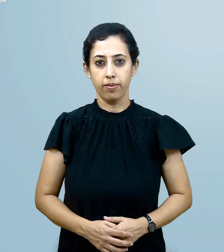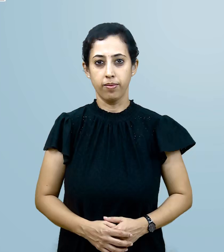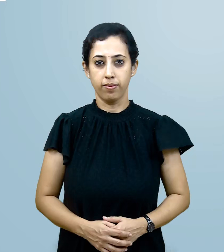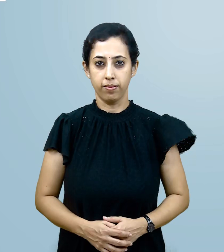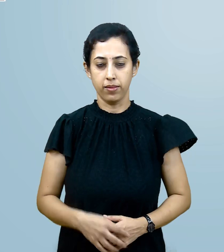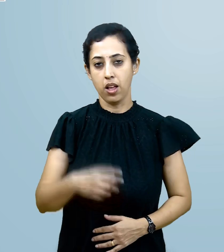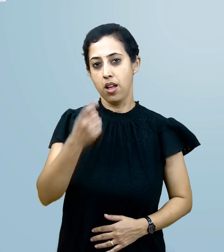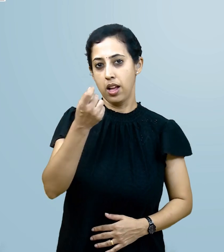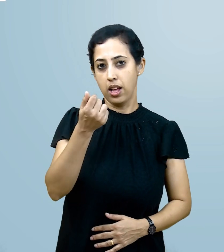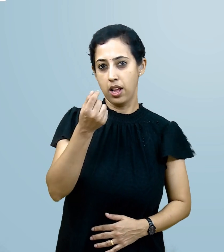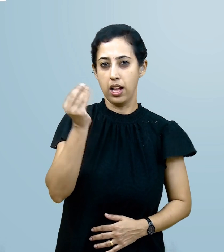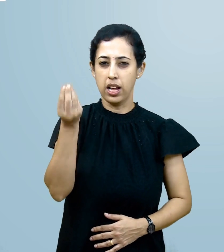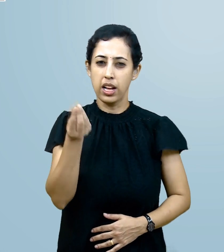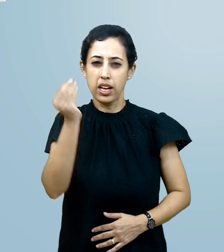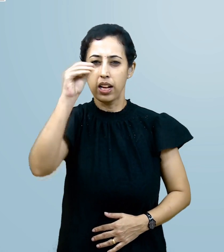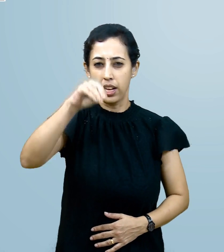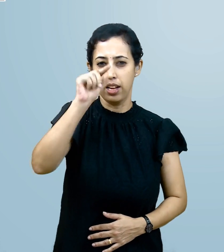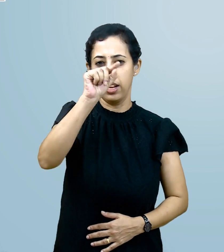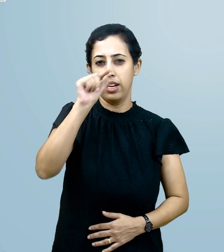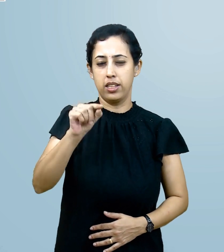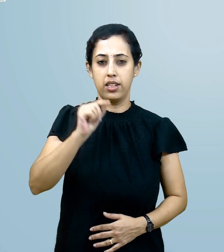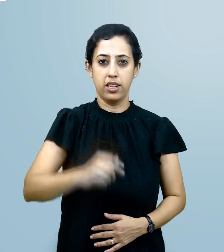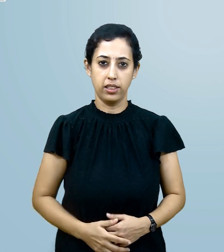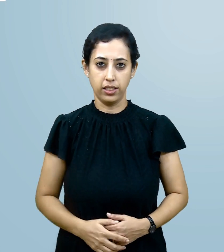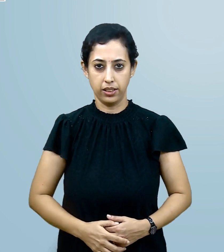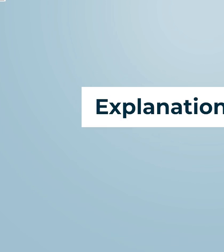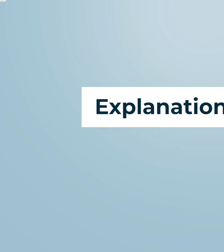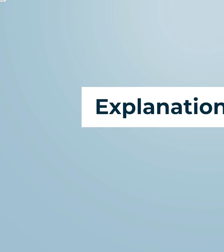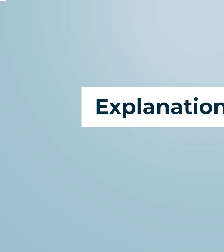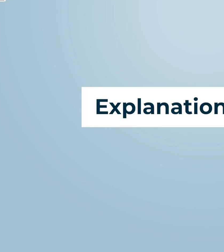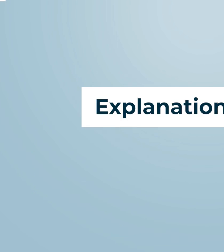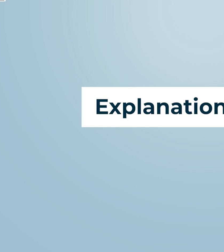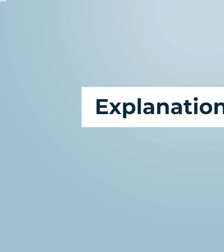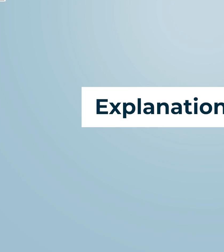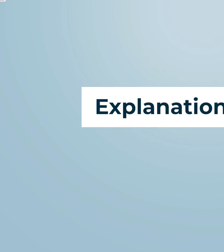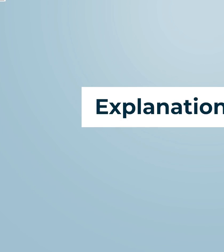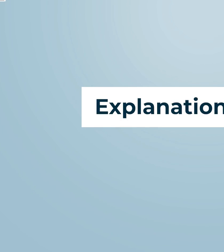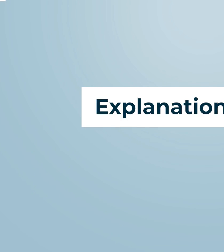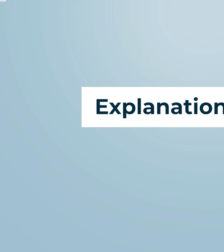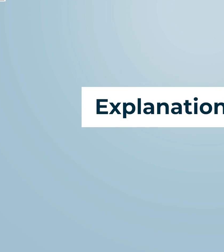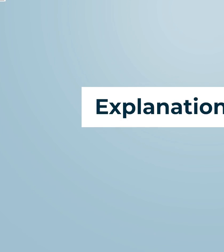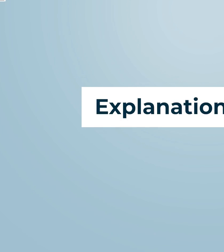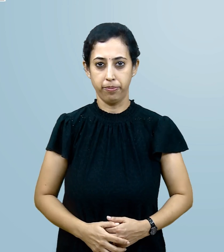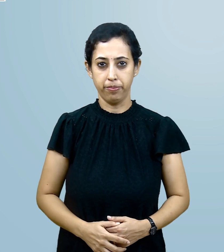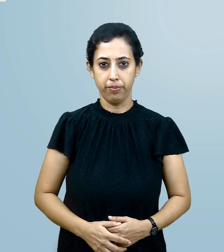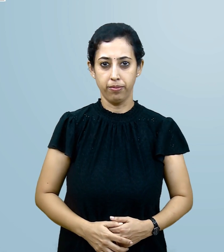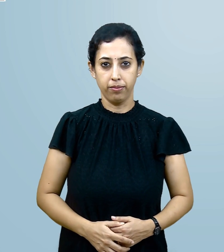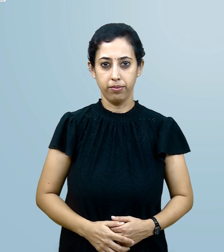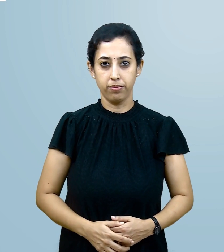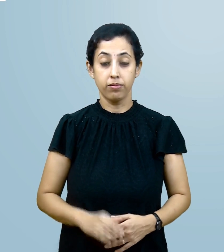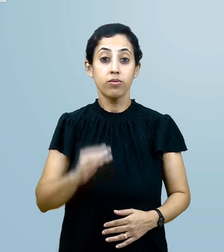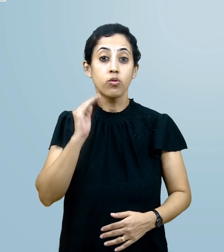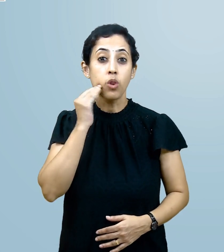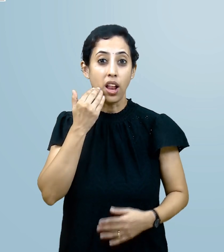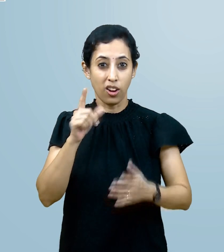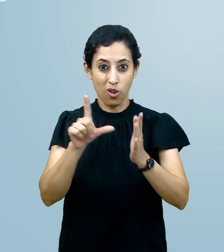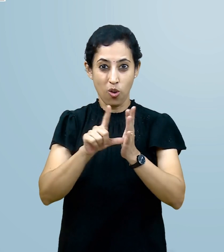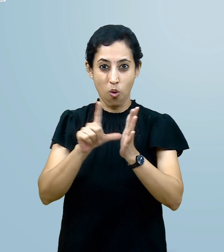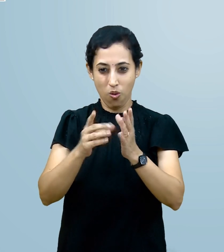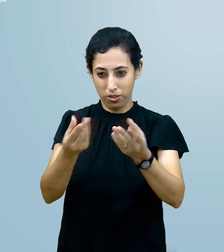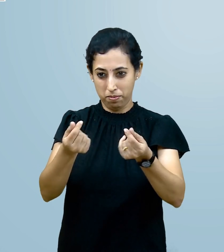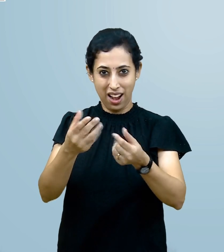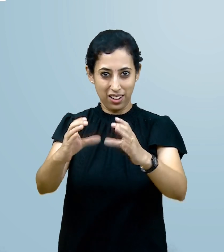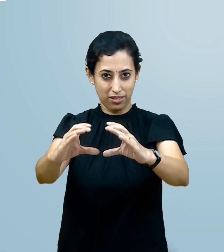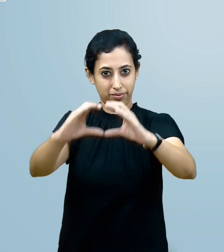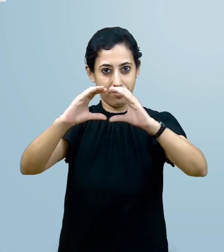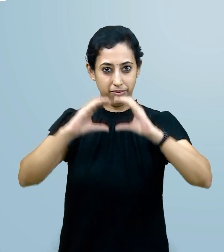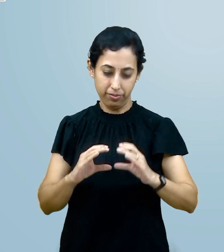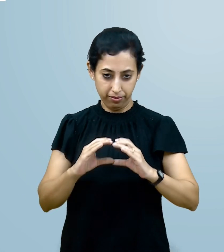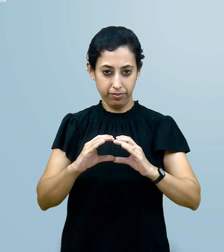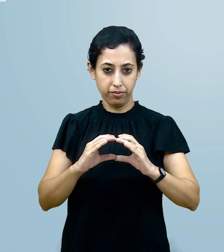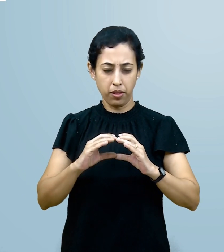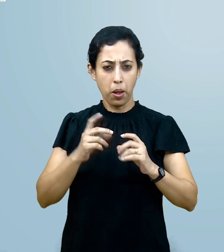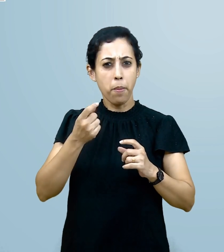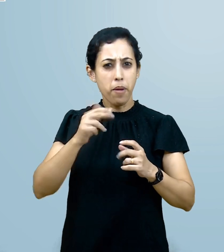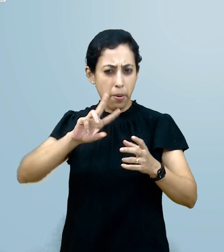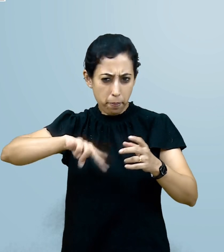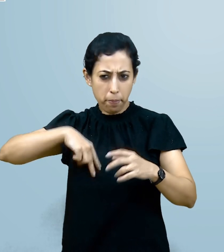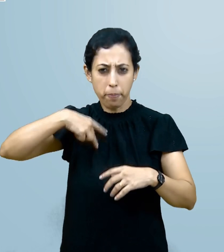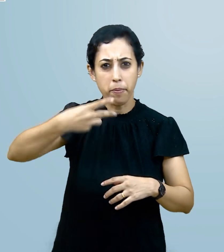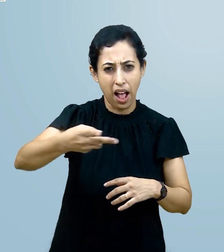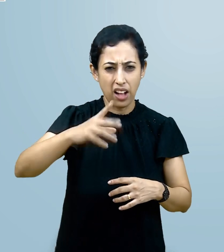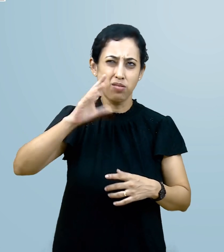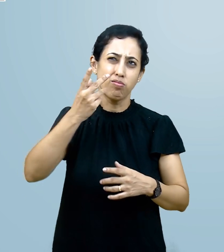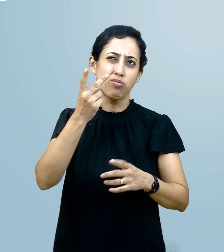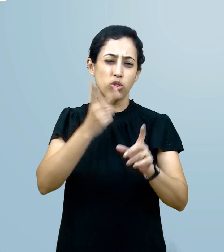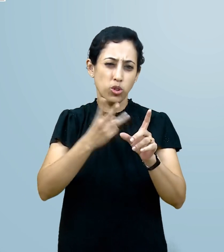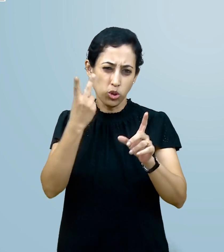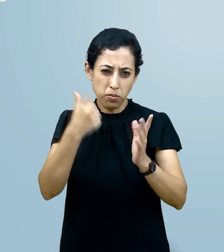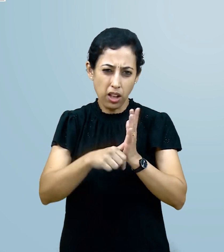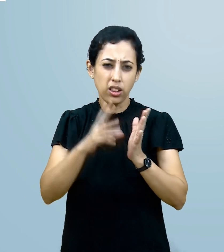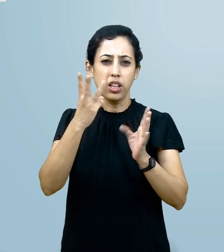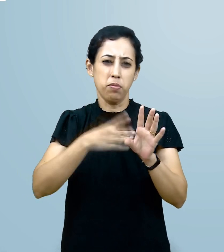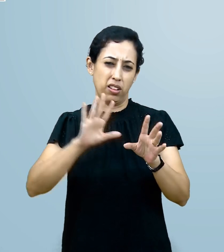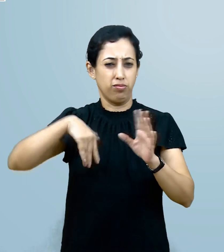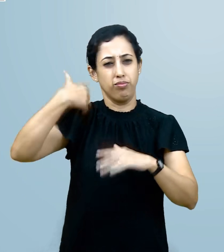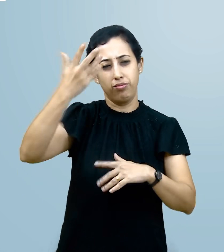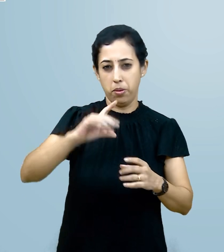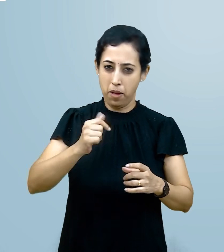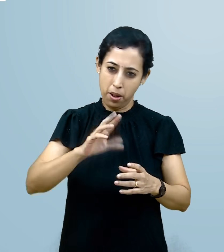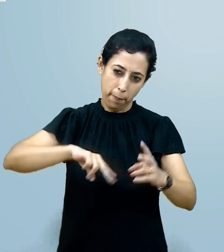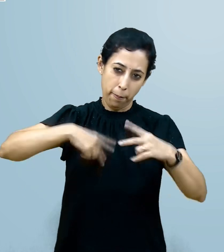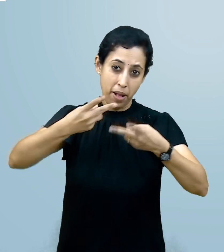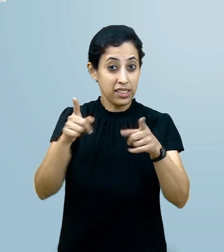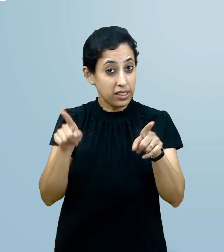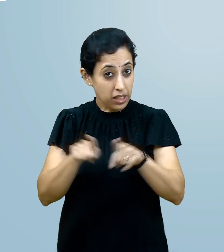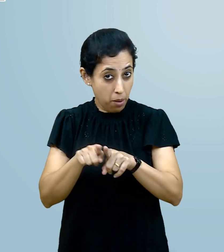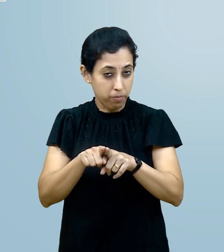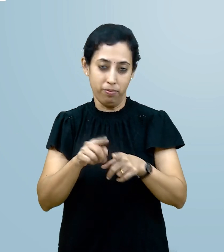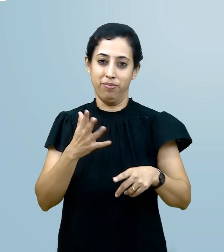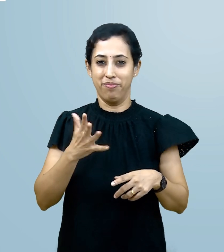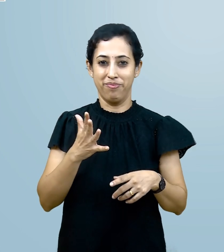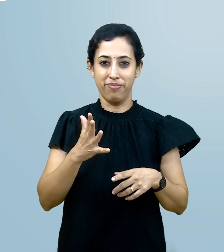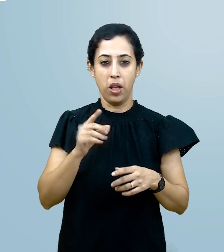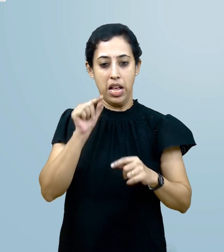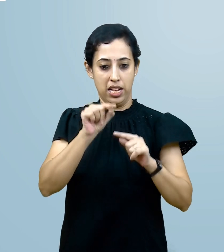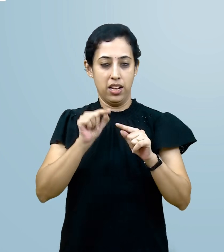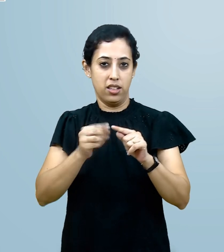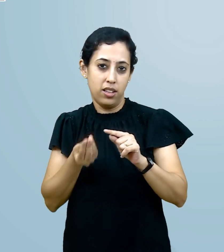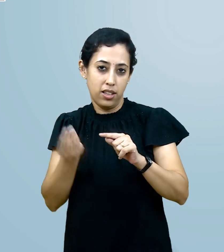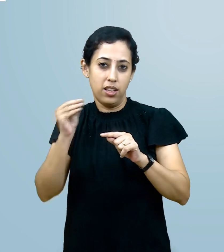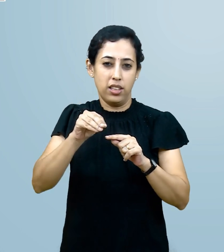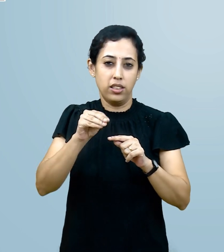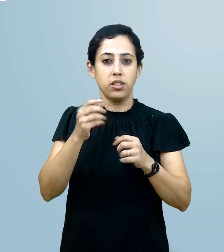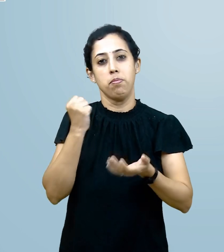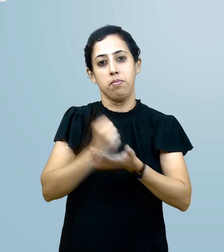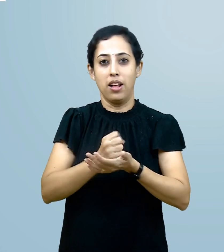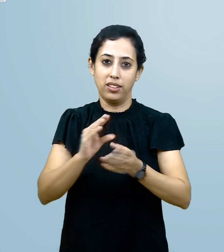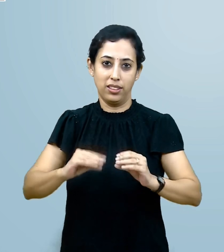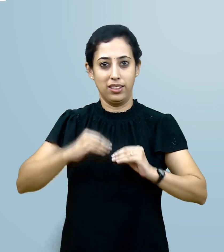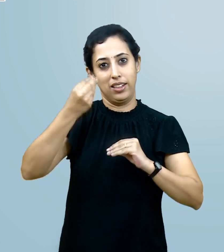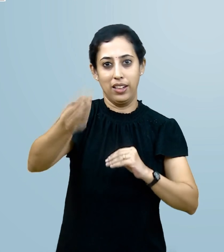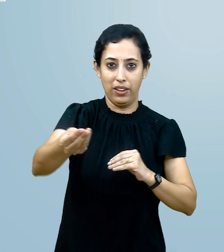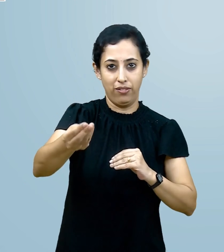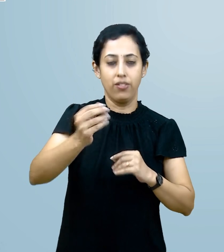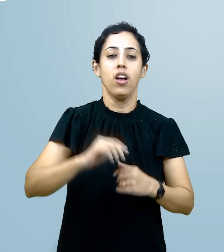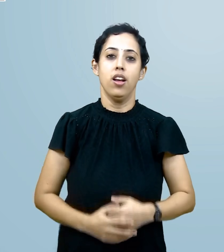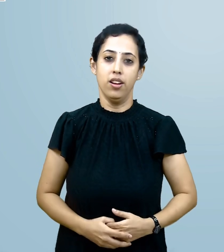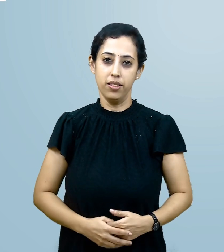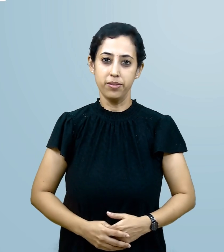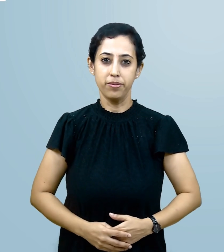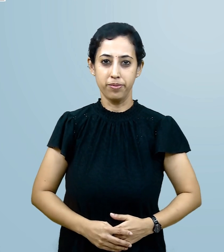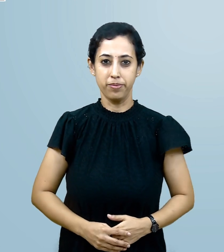Interest